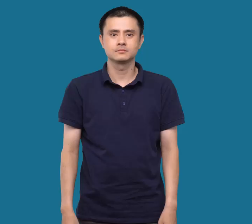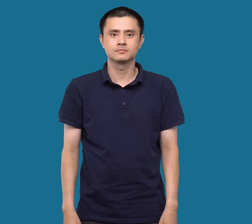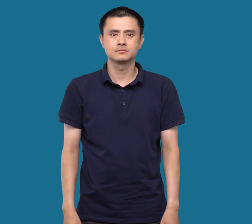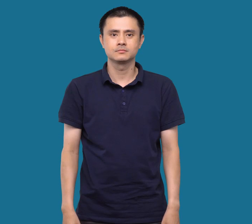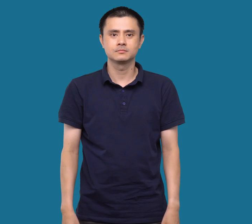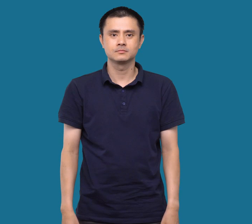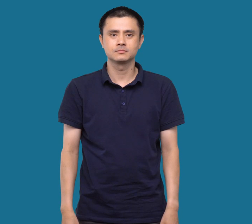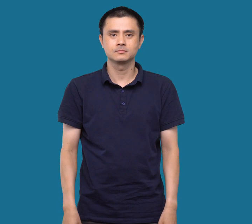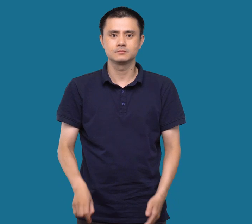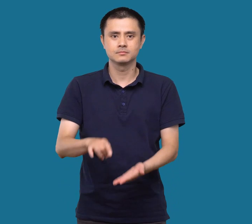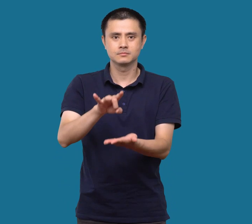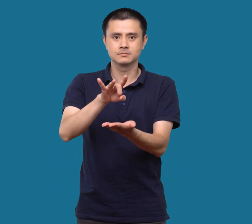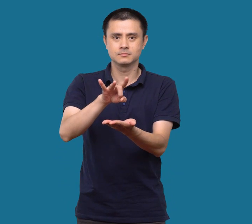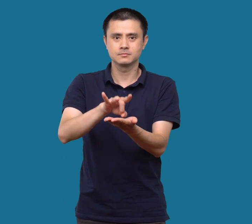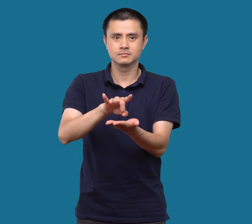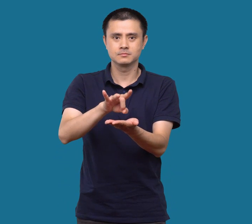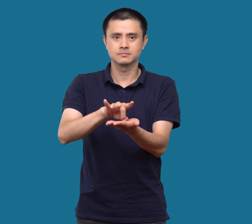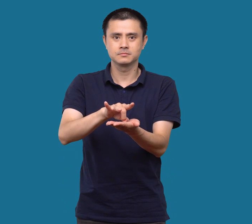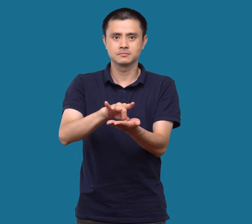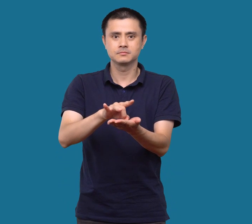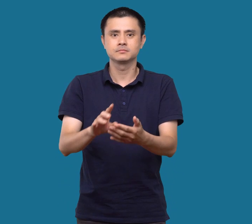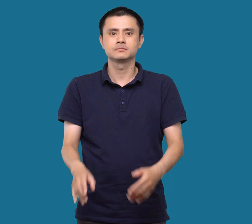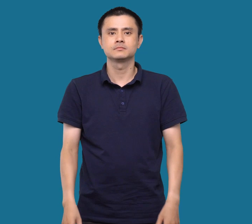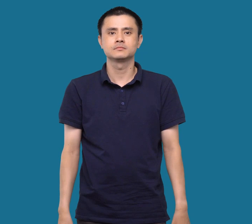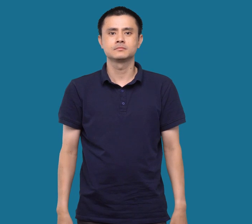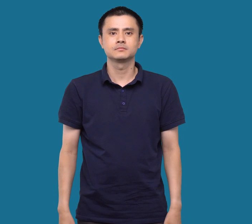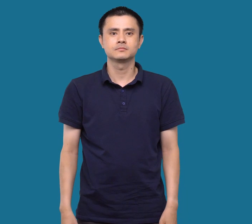huyện